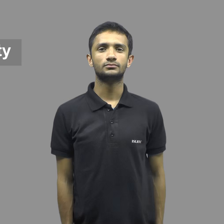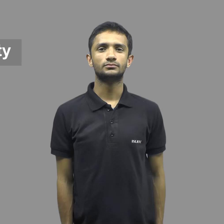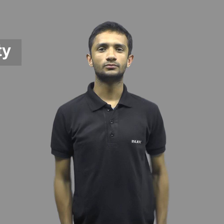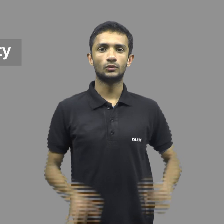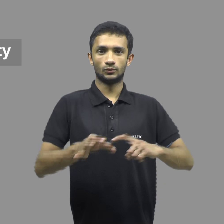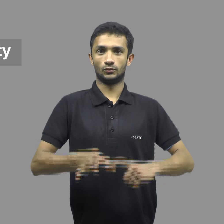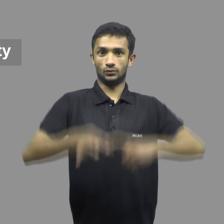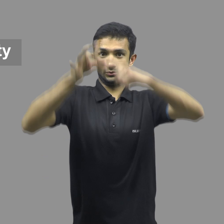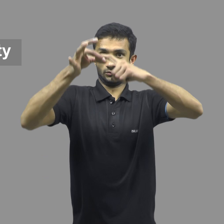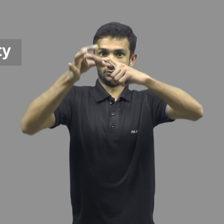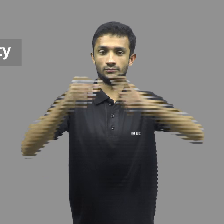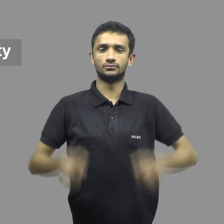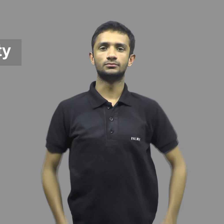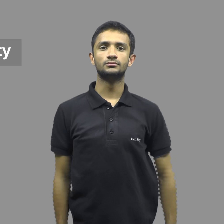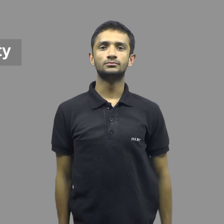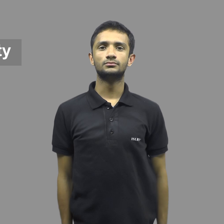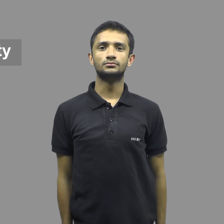Quality